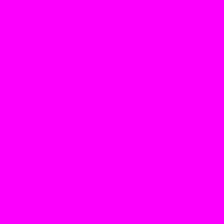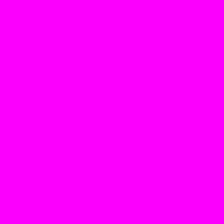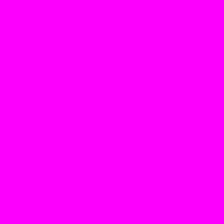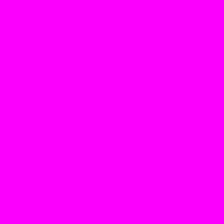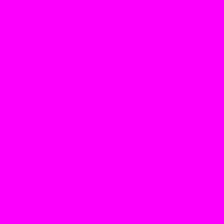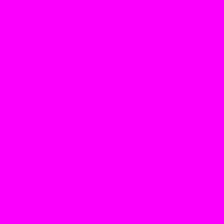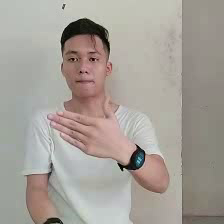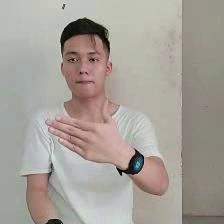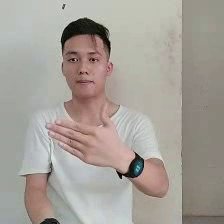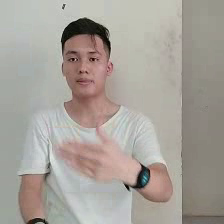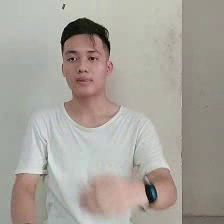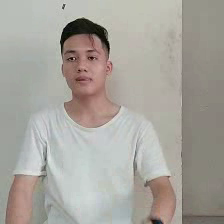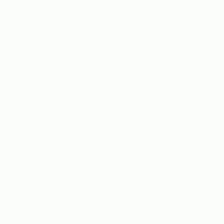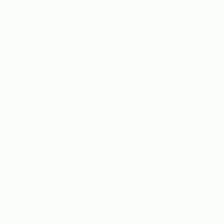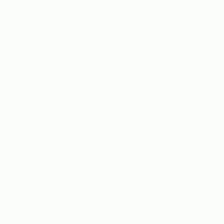Phạt